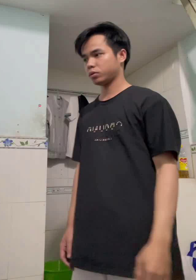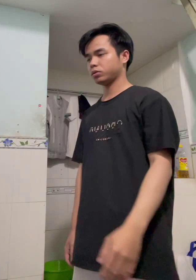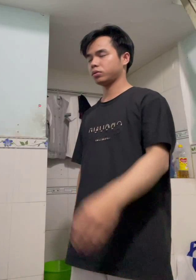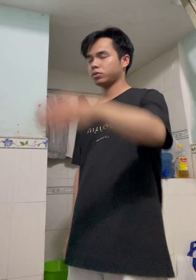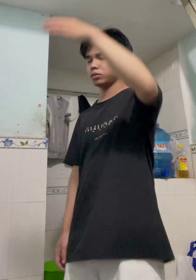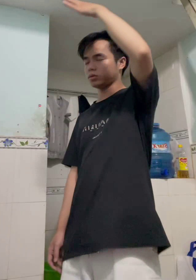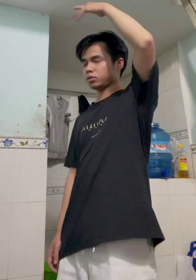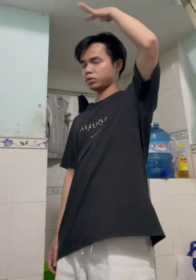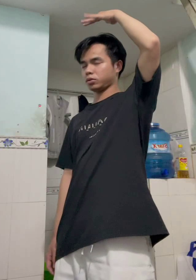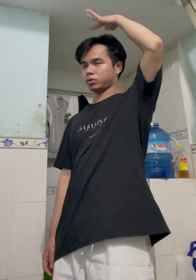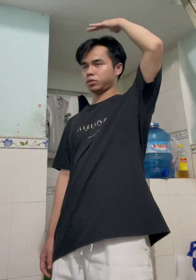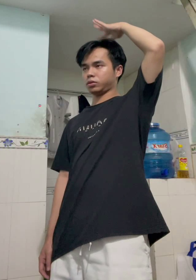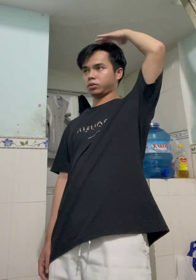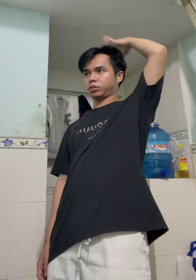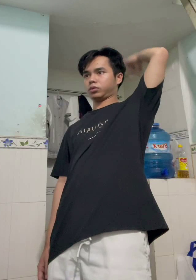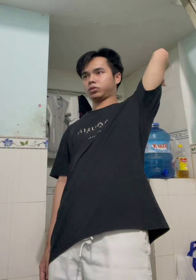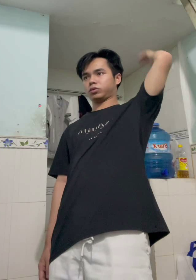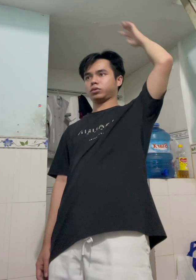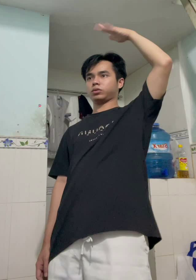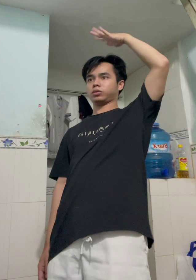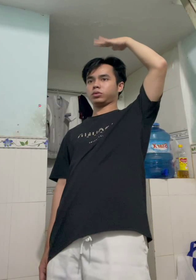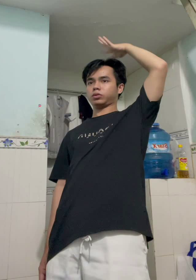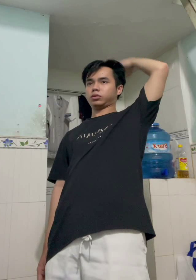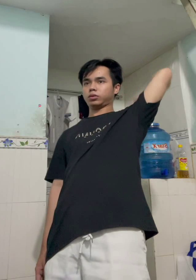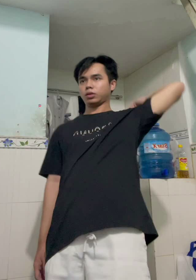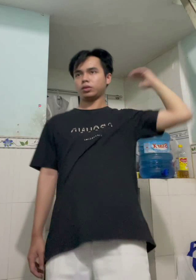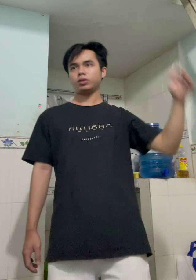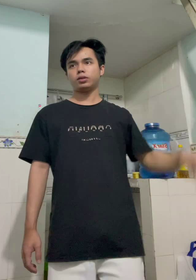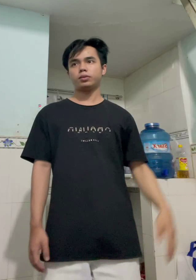vo ly